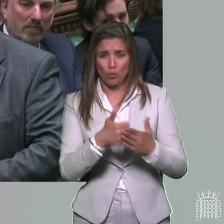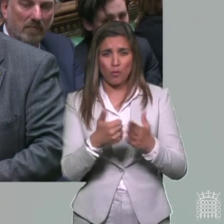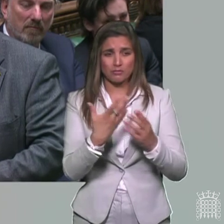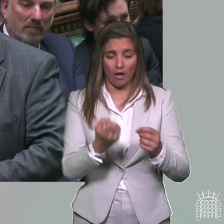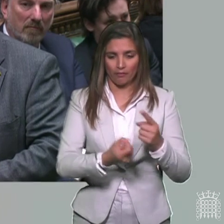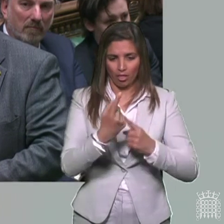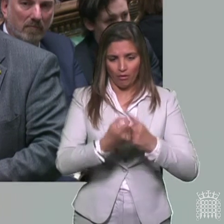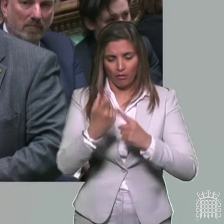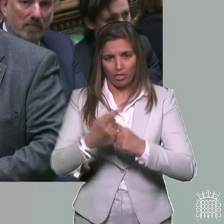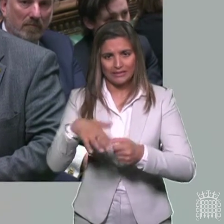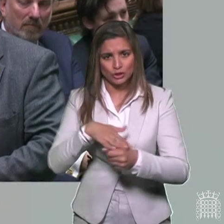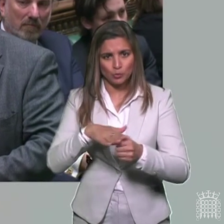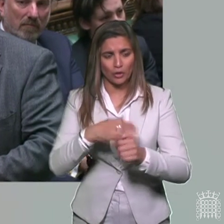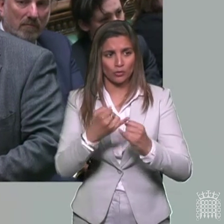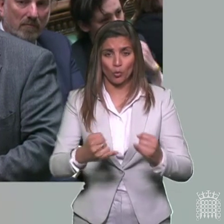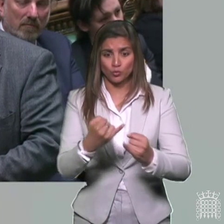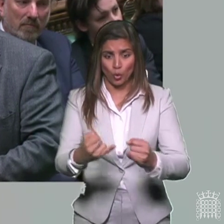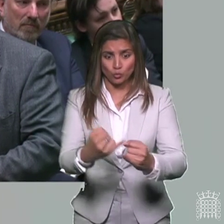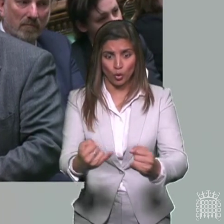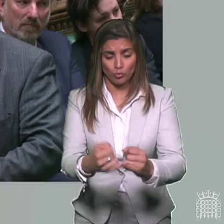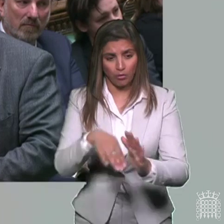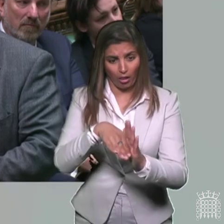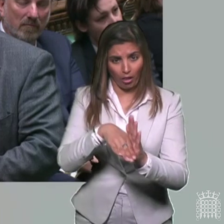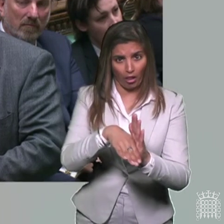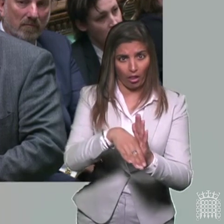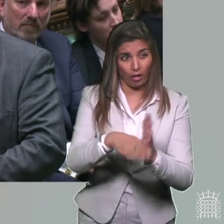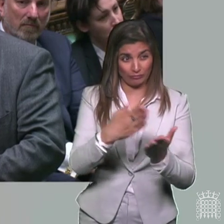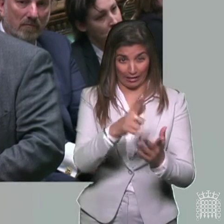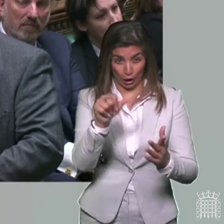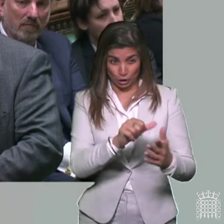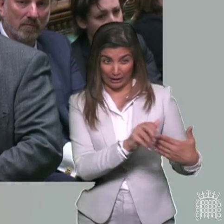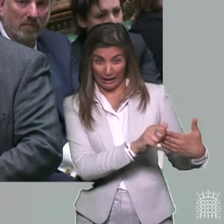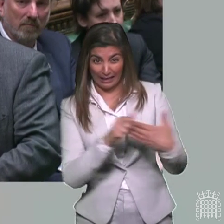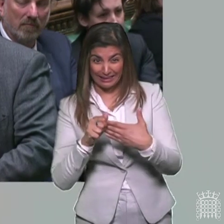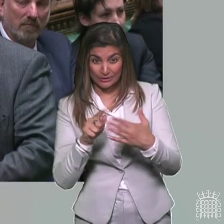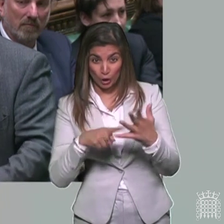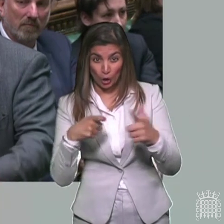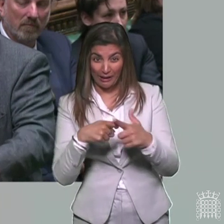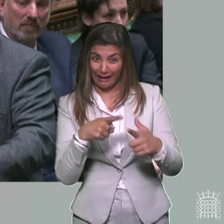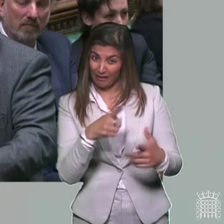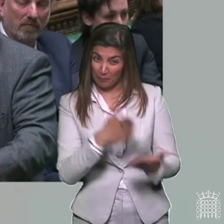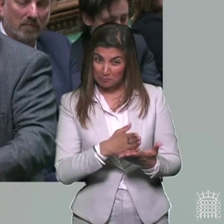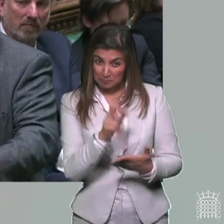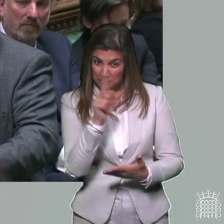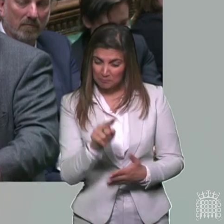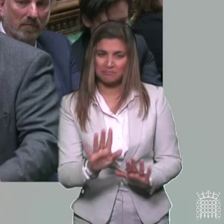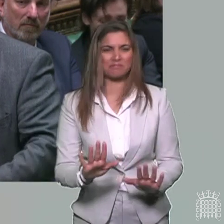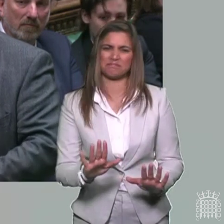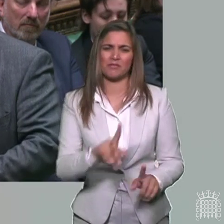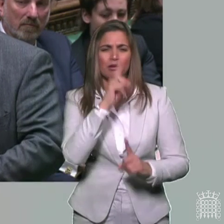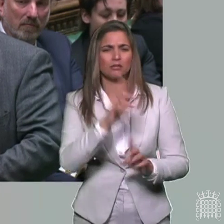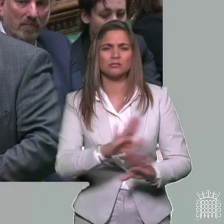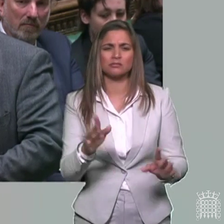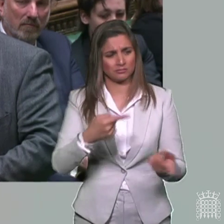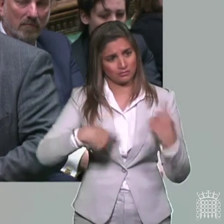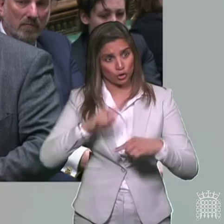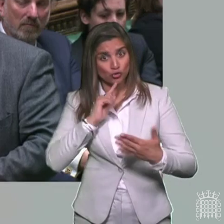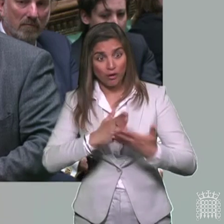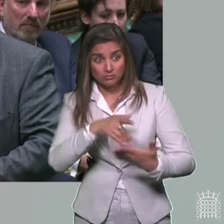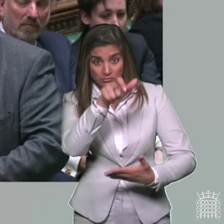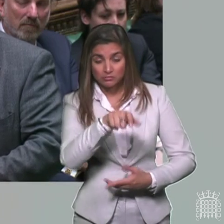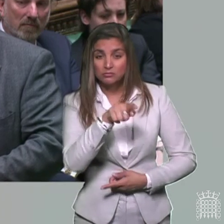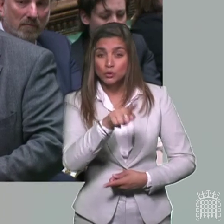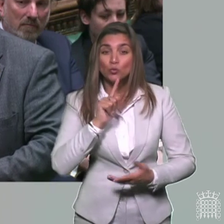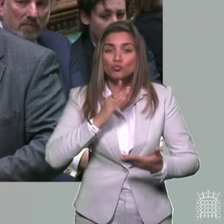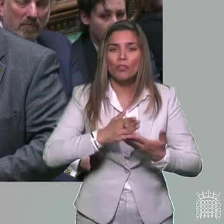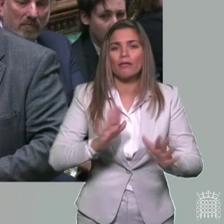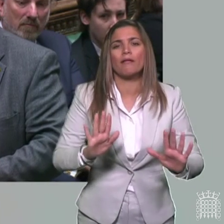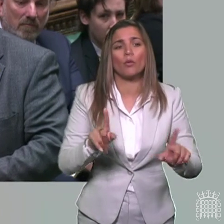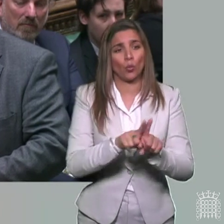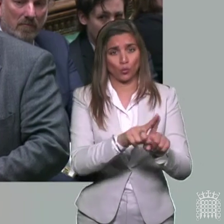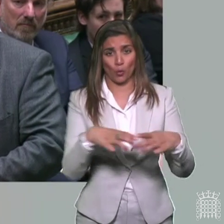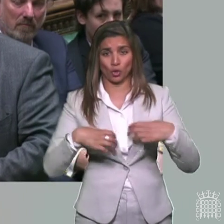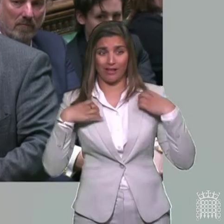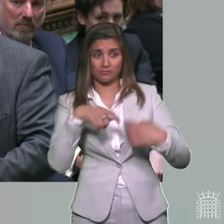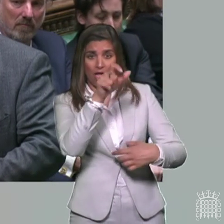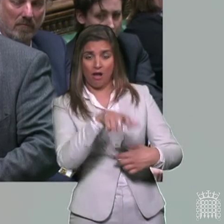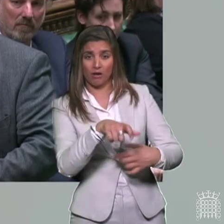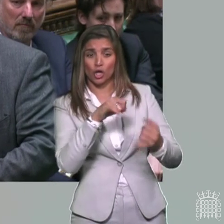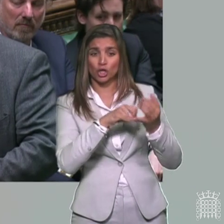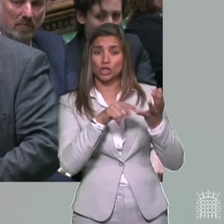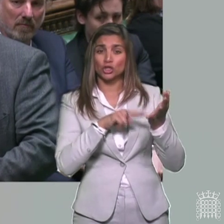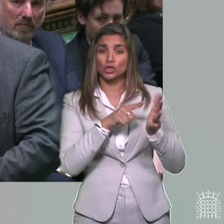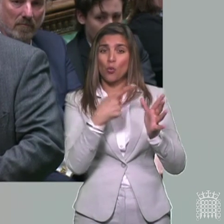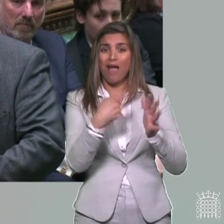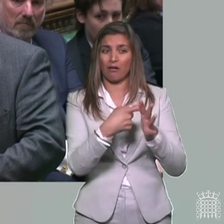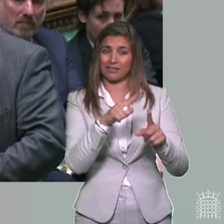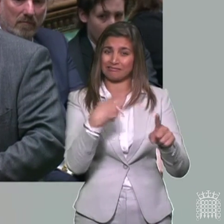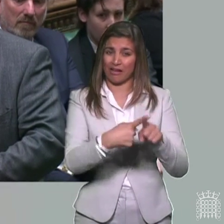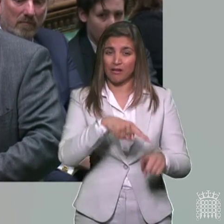What is worse, the UK Government are now led by a tag team of scandal—a Prime Minister who cannot be trusted with the truth and a Chancellor who cannot be trusted with his taxes.